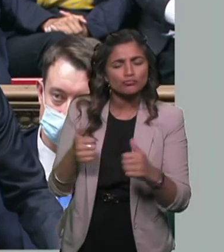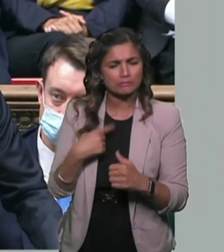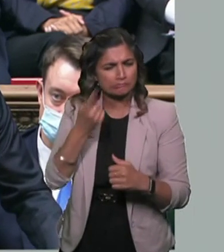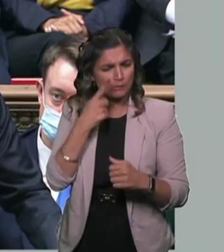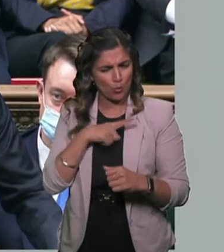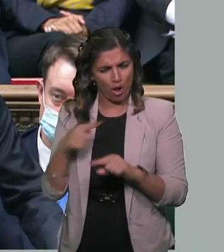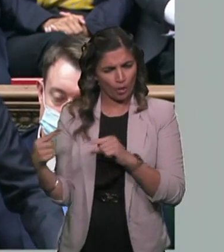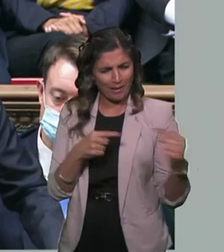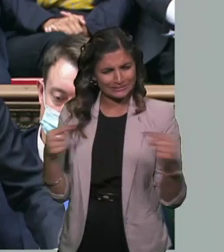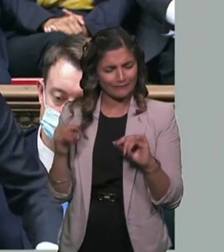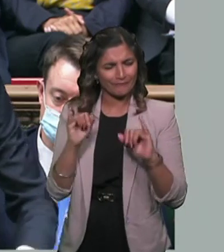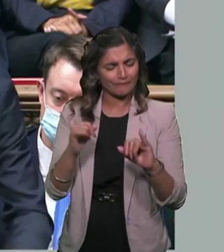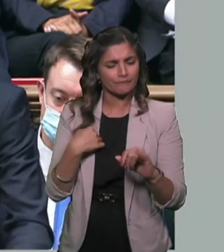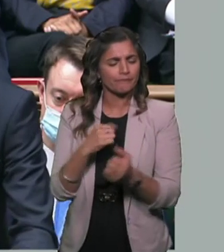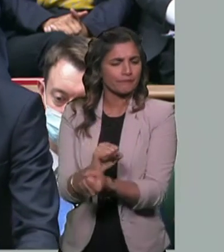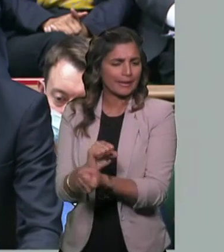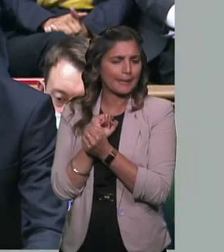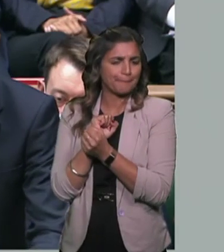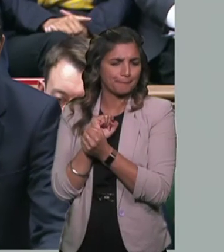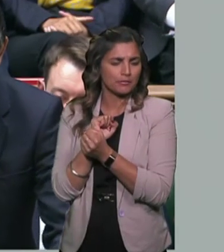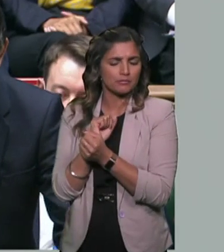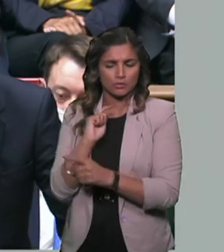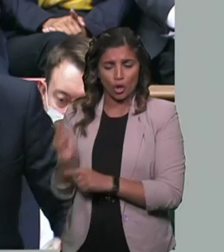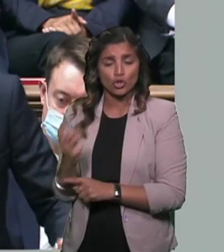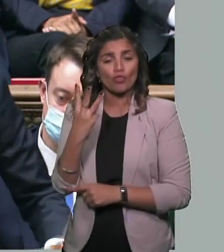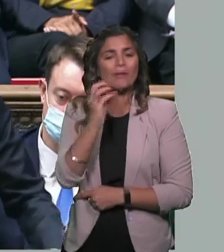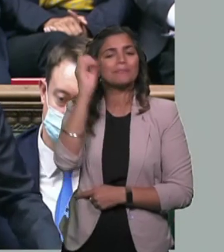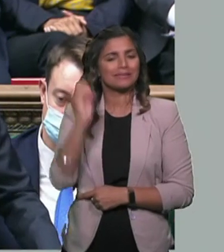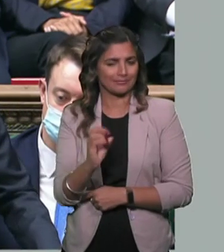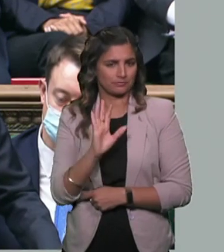We will retain a surcharge of 3%.